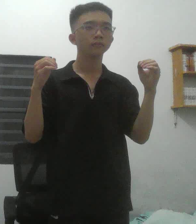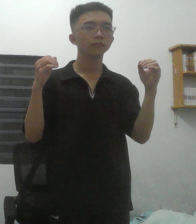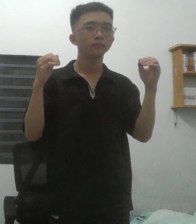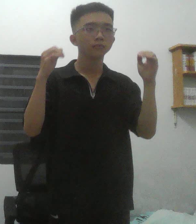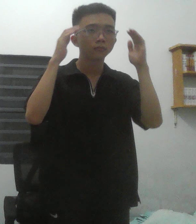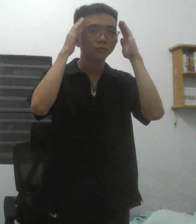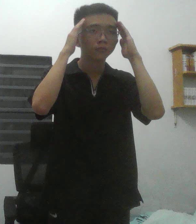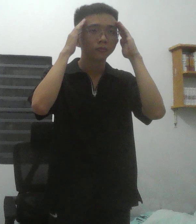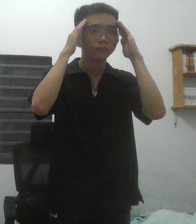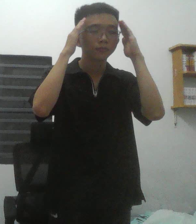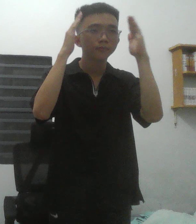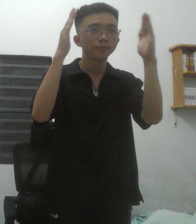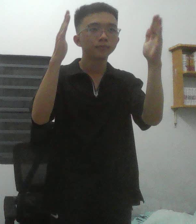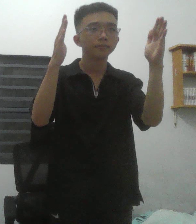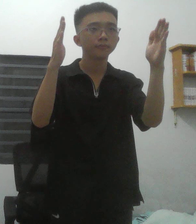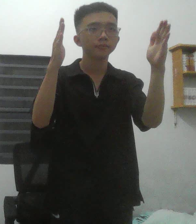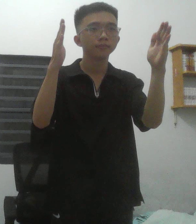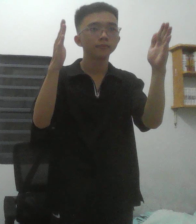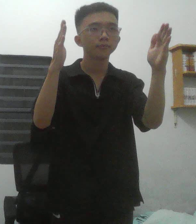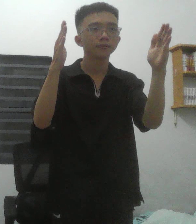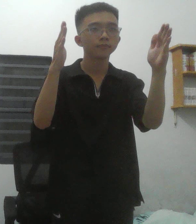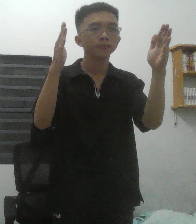quan tam